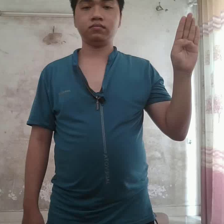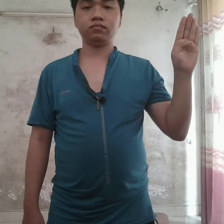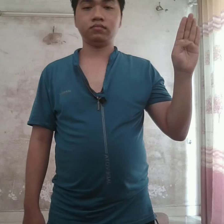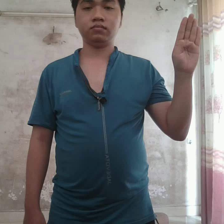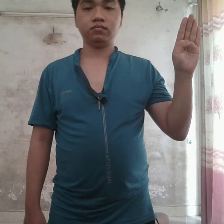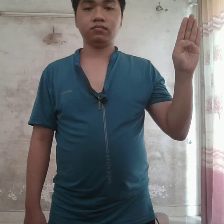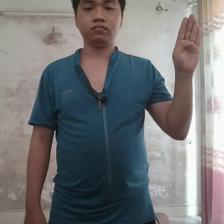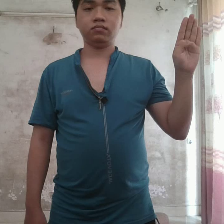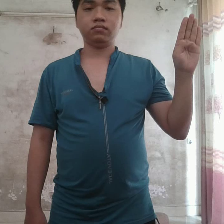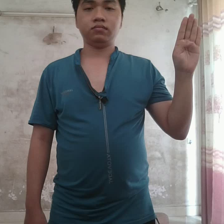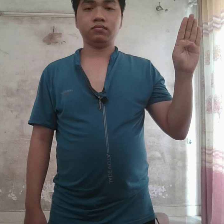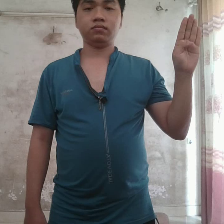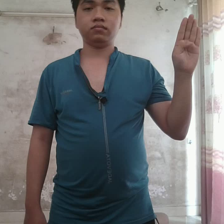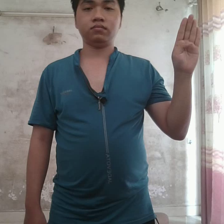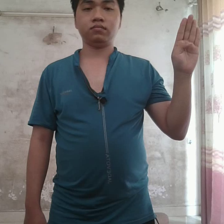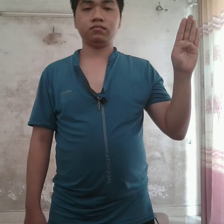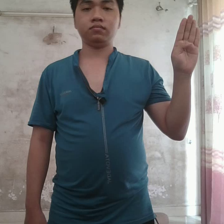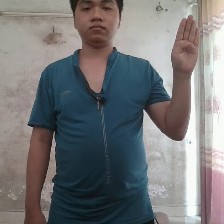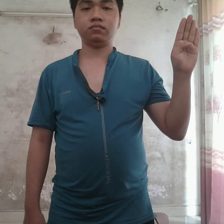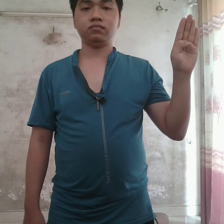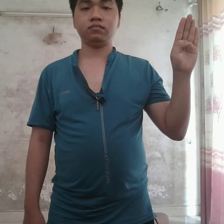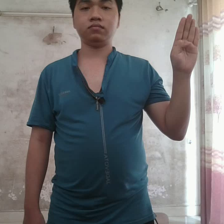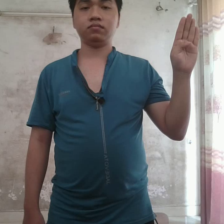b